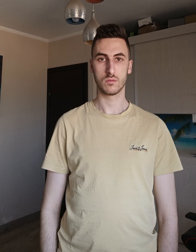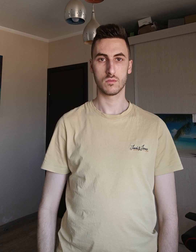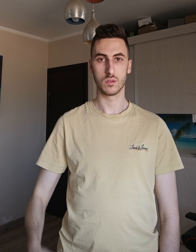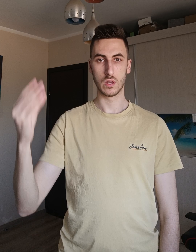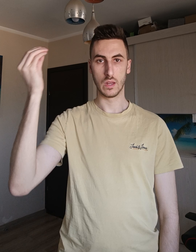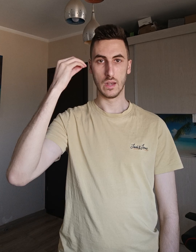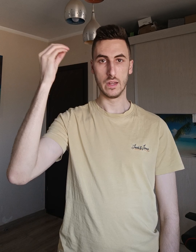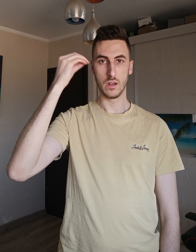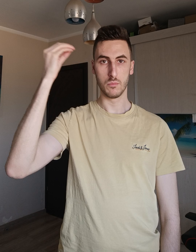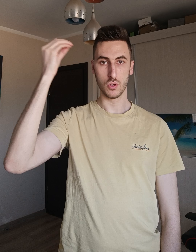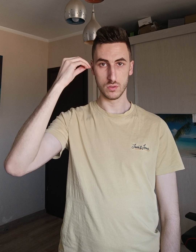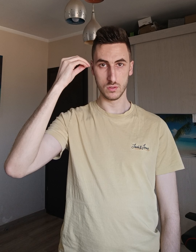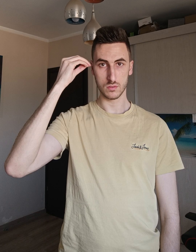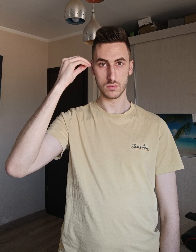ללמוד